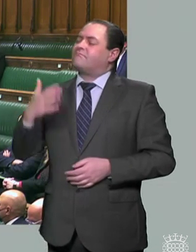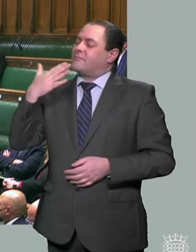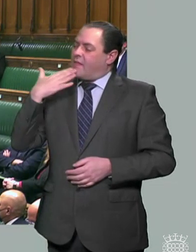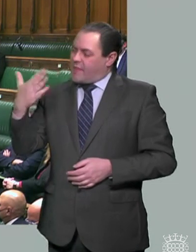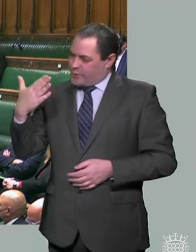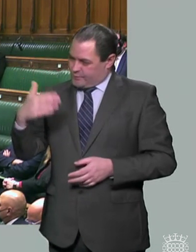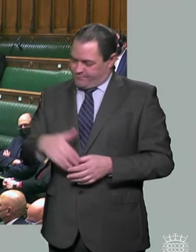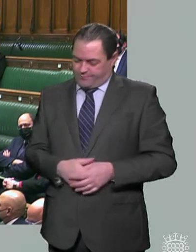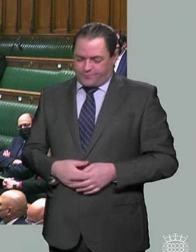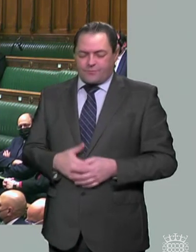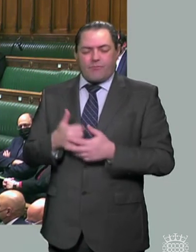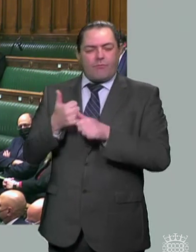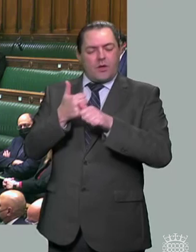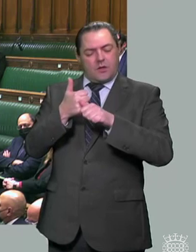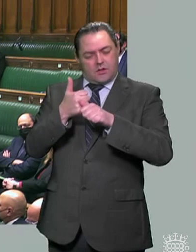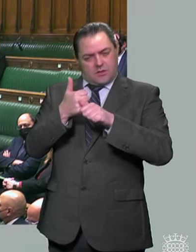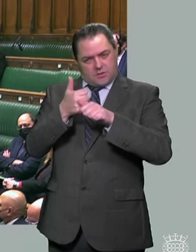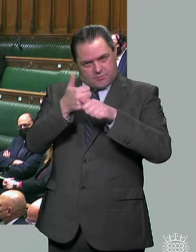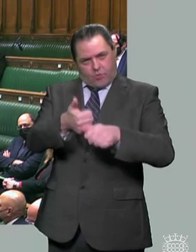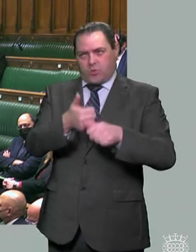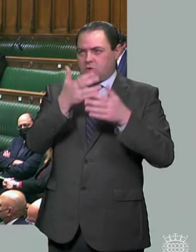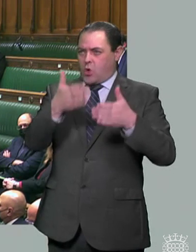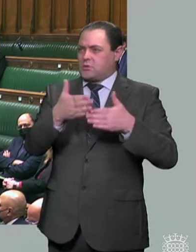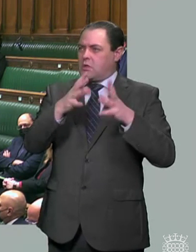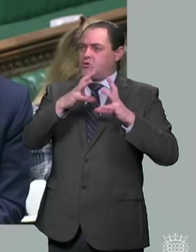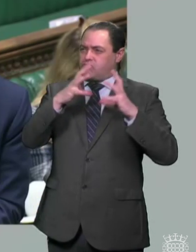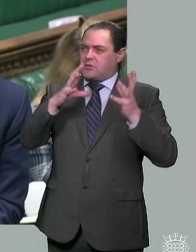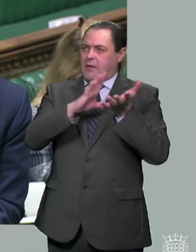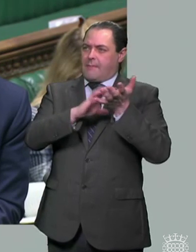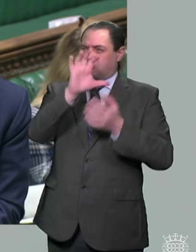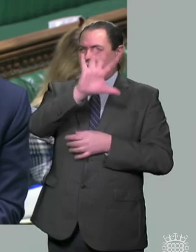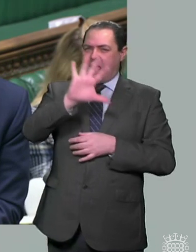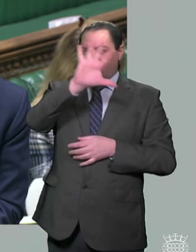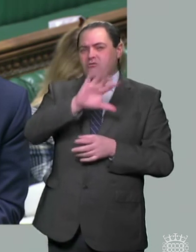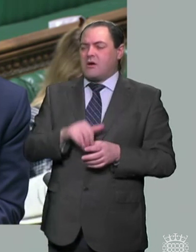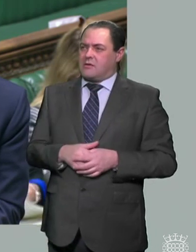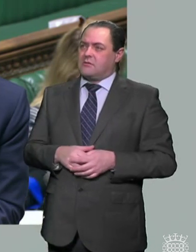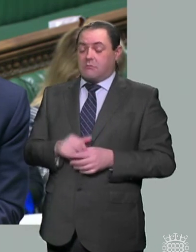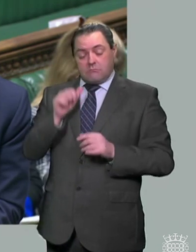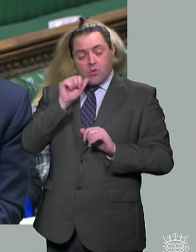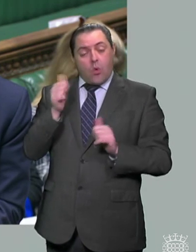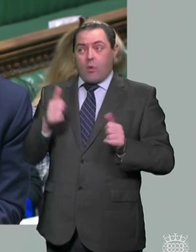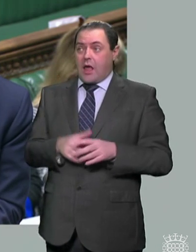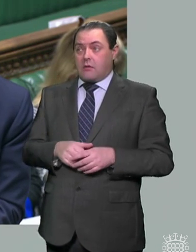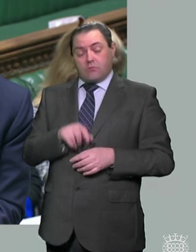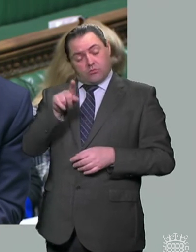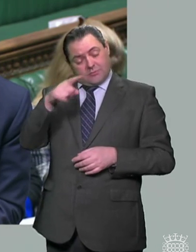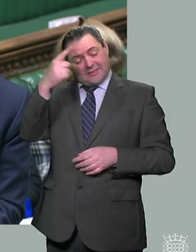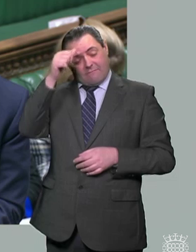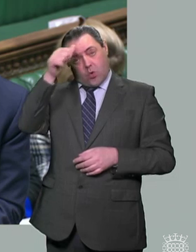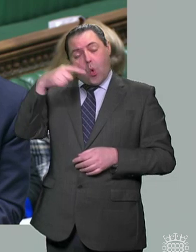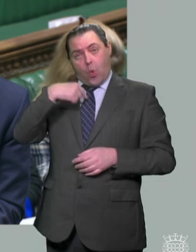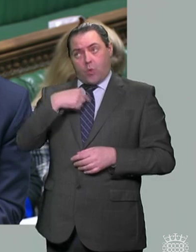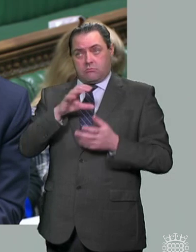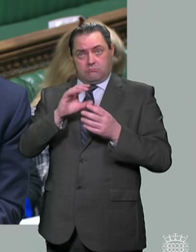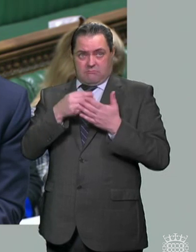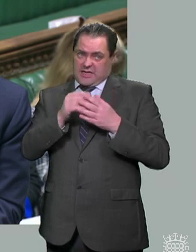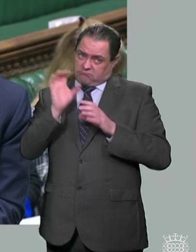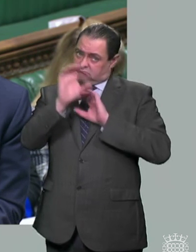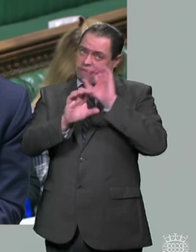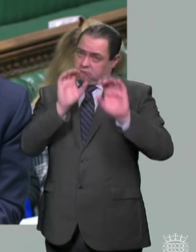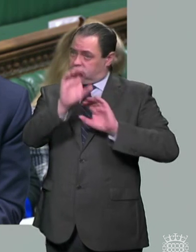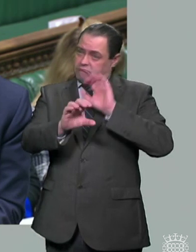I thank my honourable Friend for all the support that she gives to hospitals in the Greater Manchester area, which I know well, in which she knows we are investing hugely.